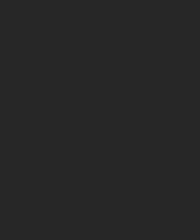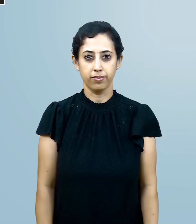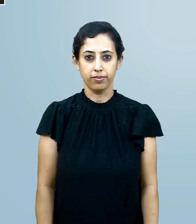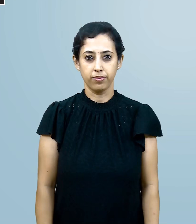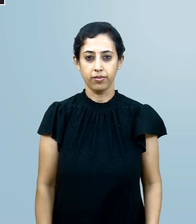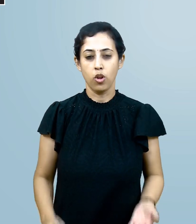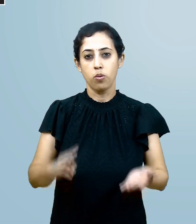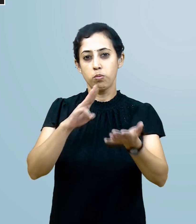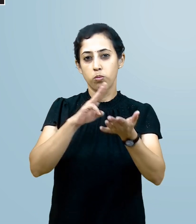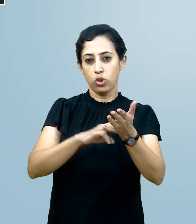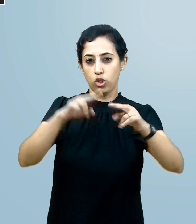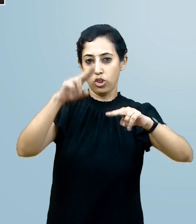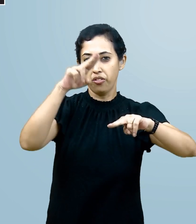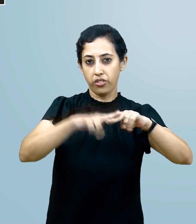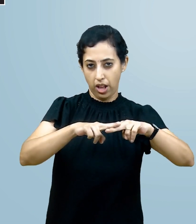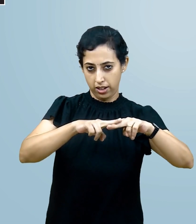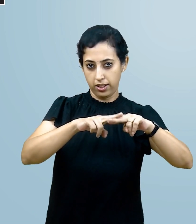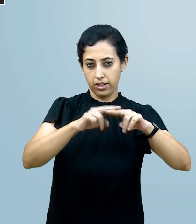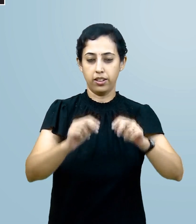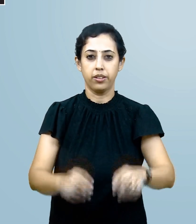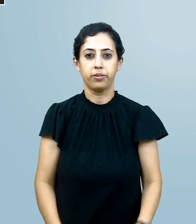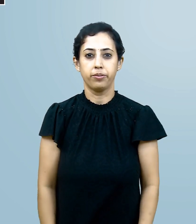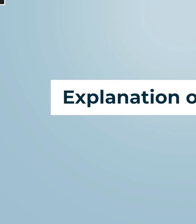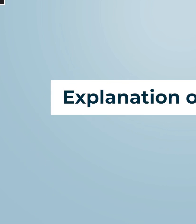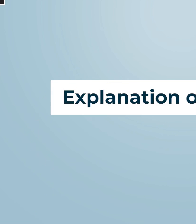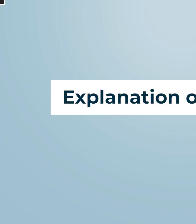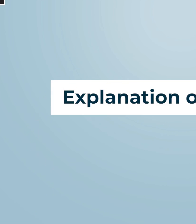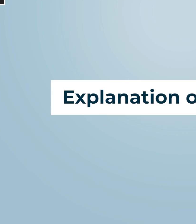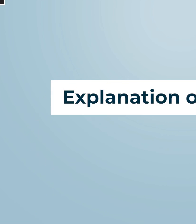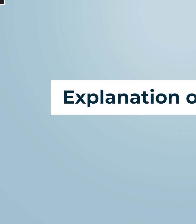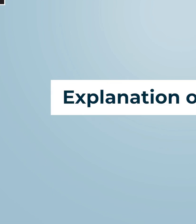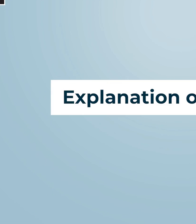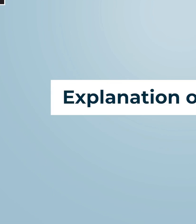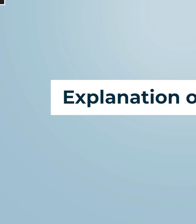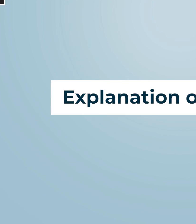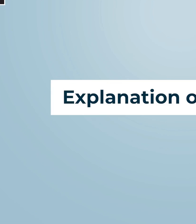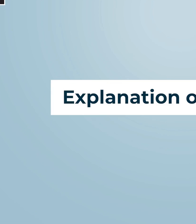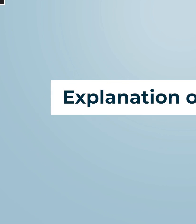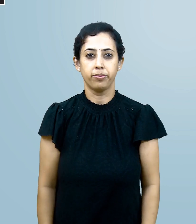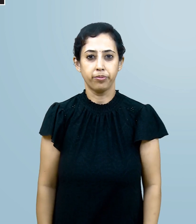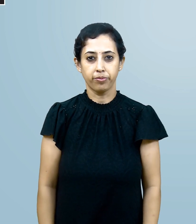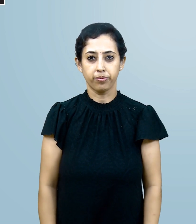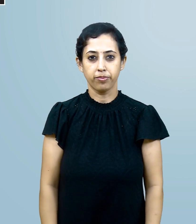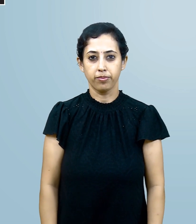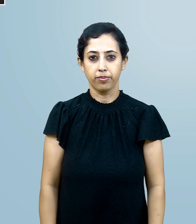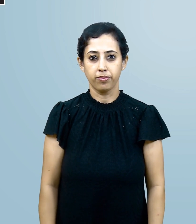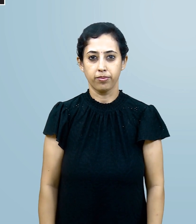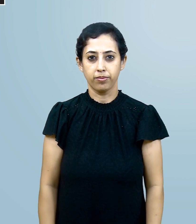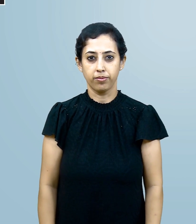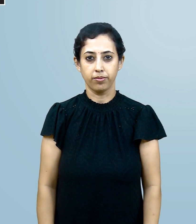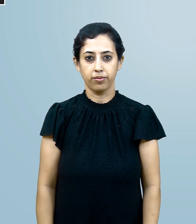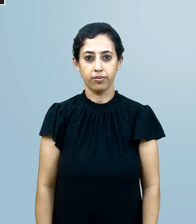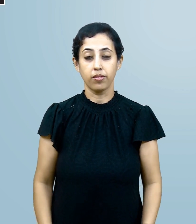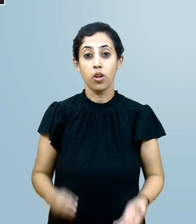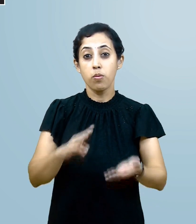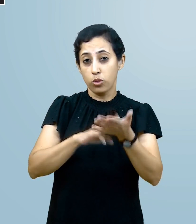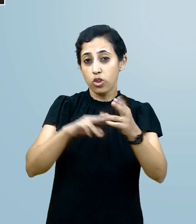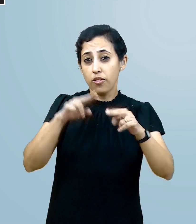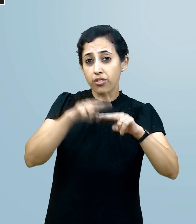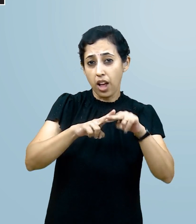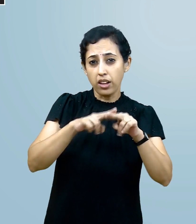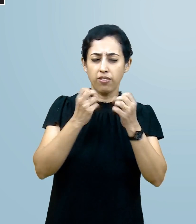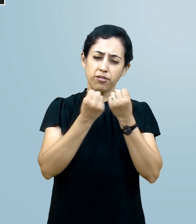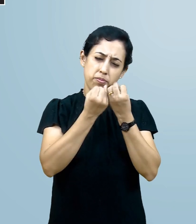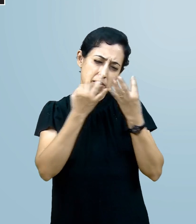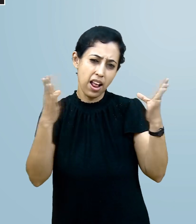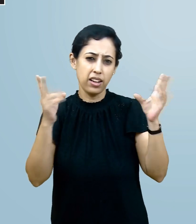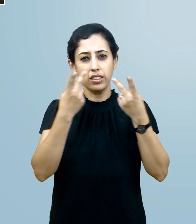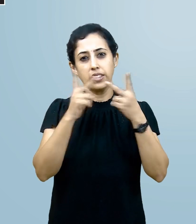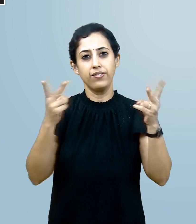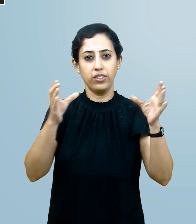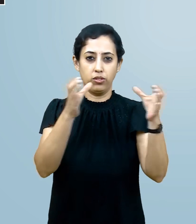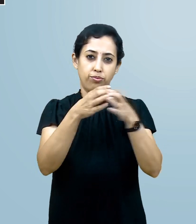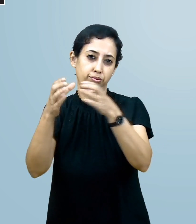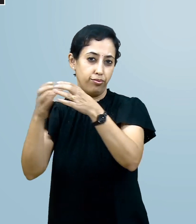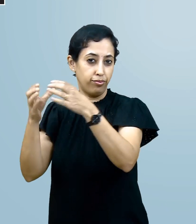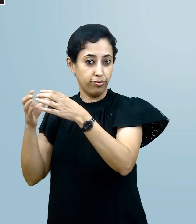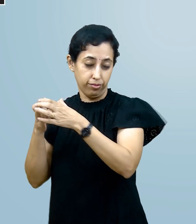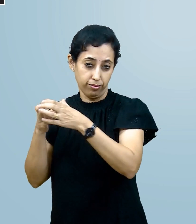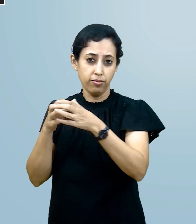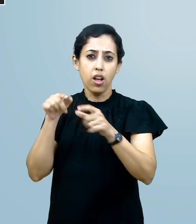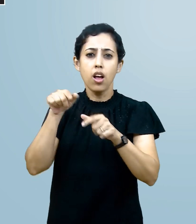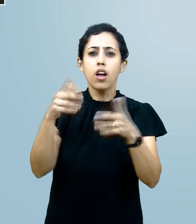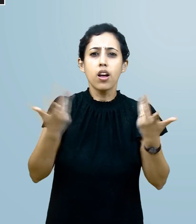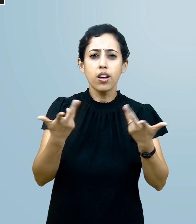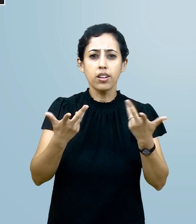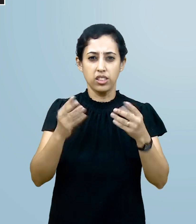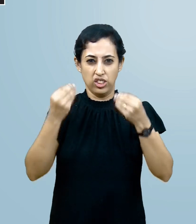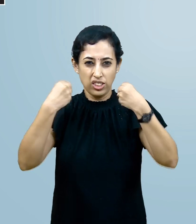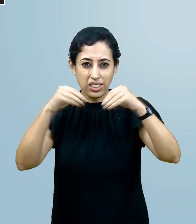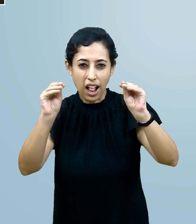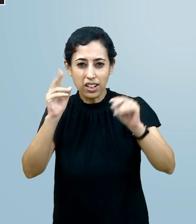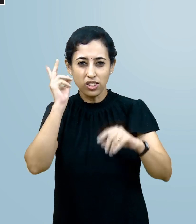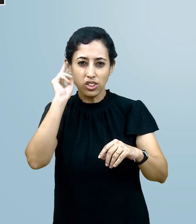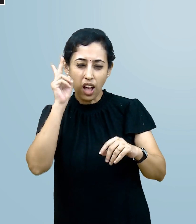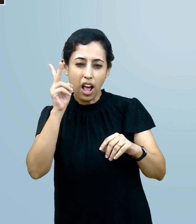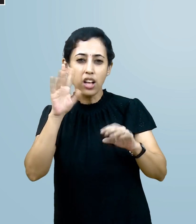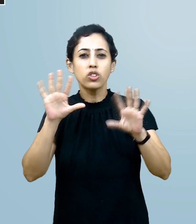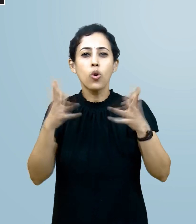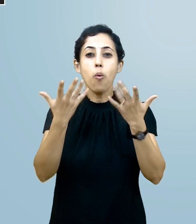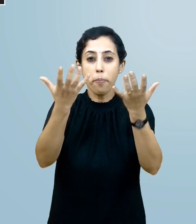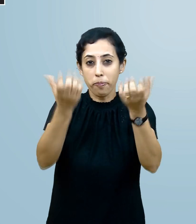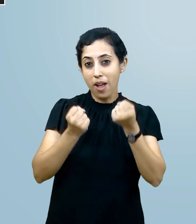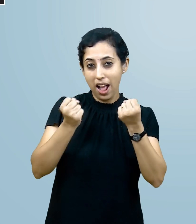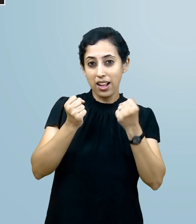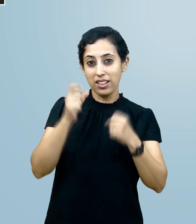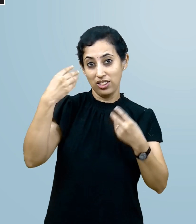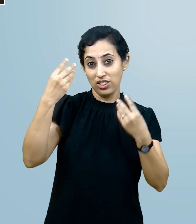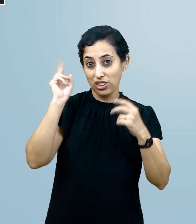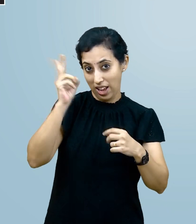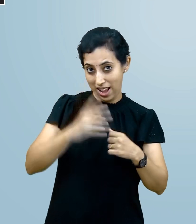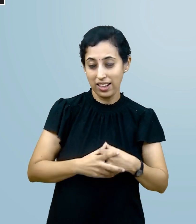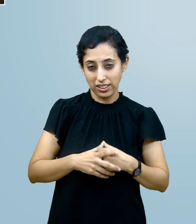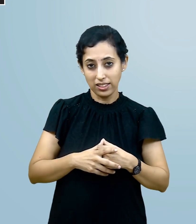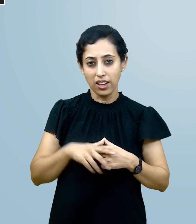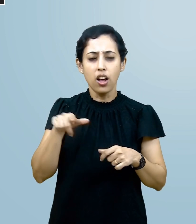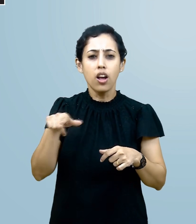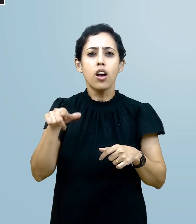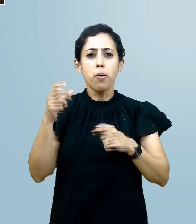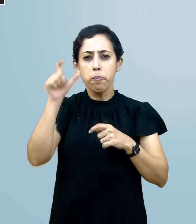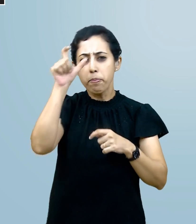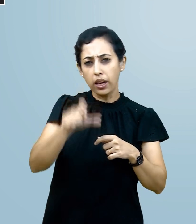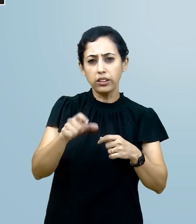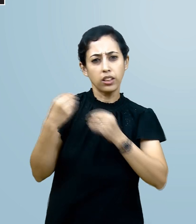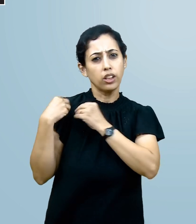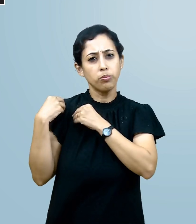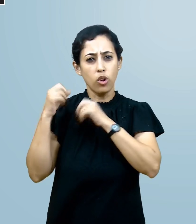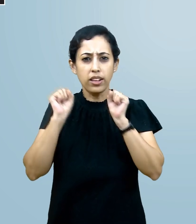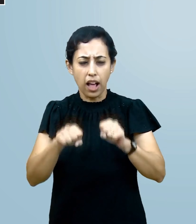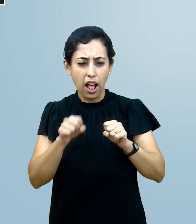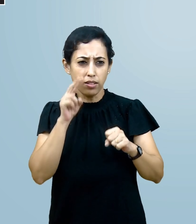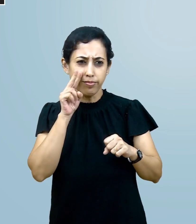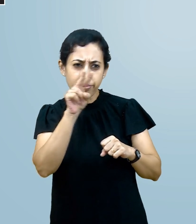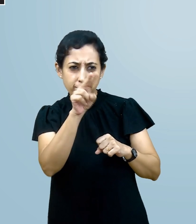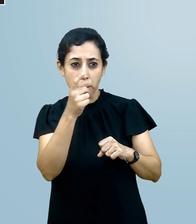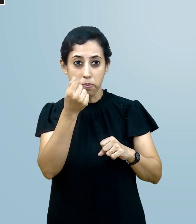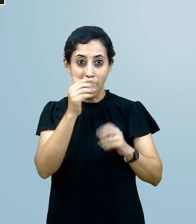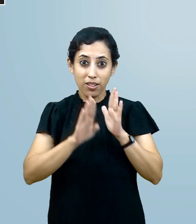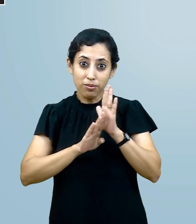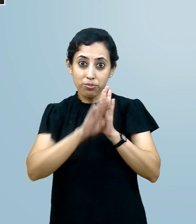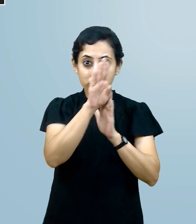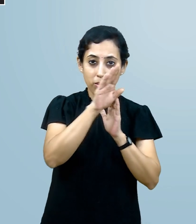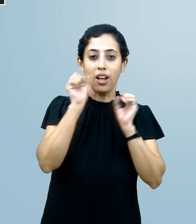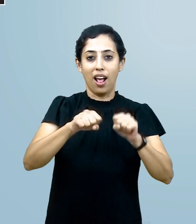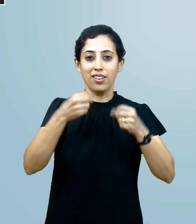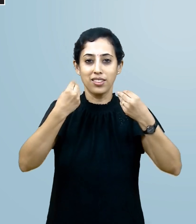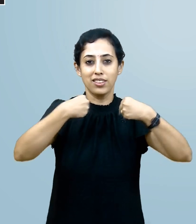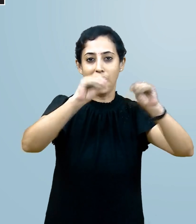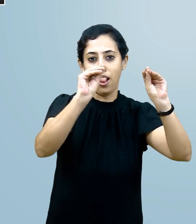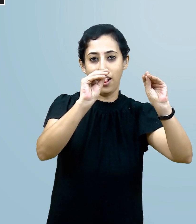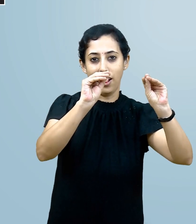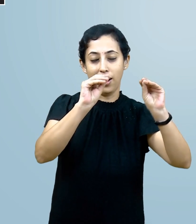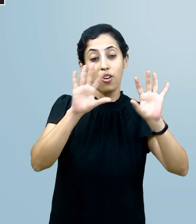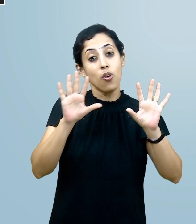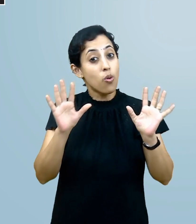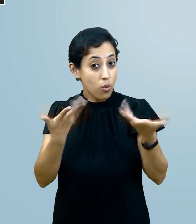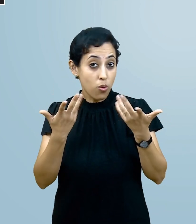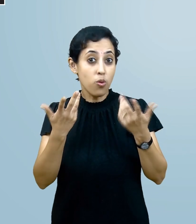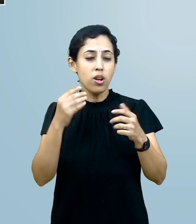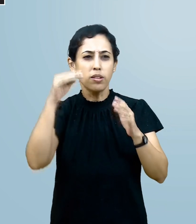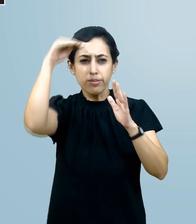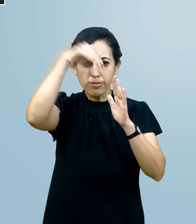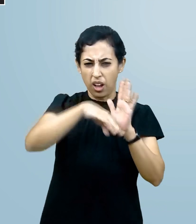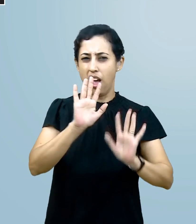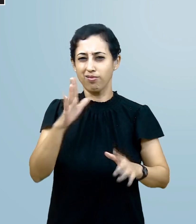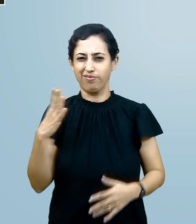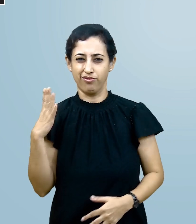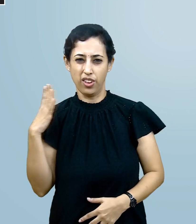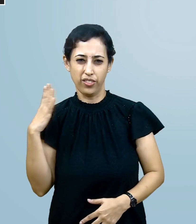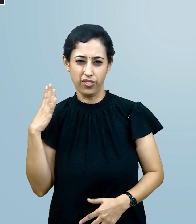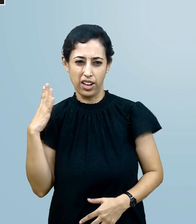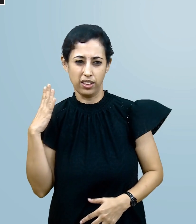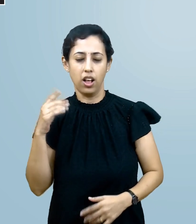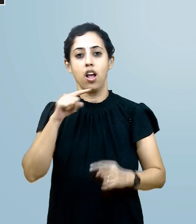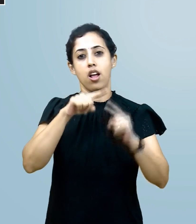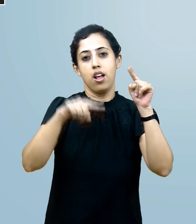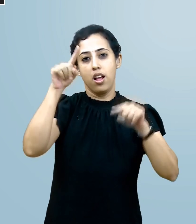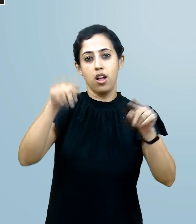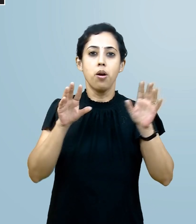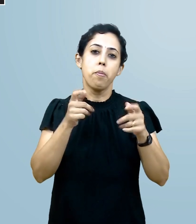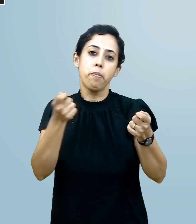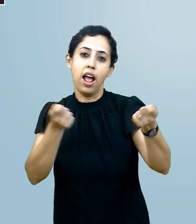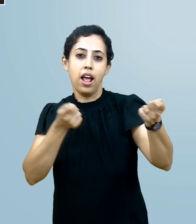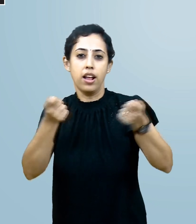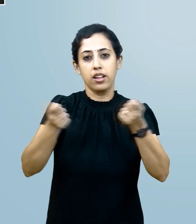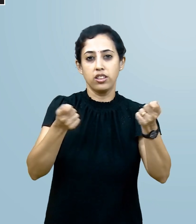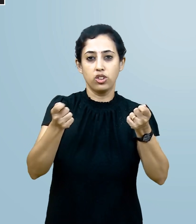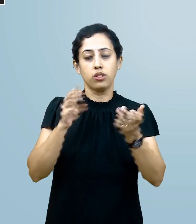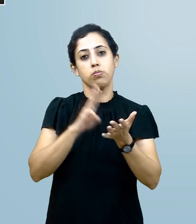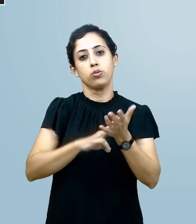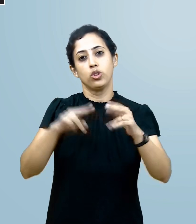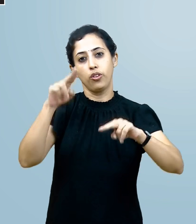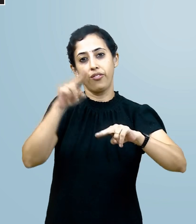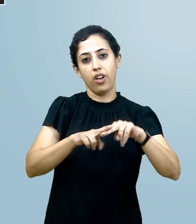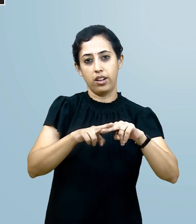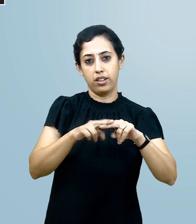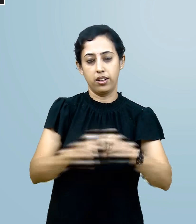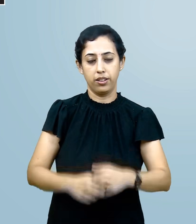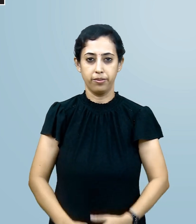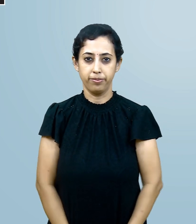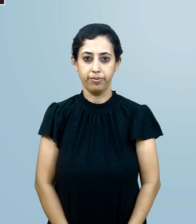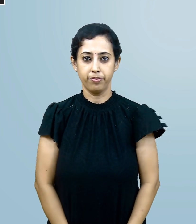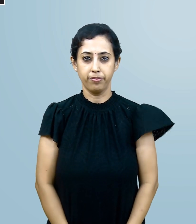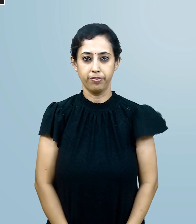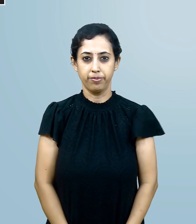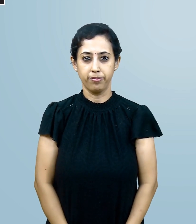Mutual Fund